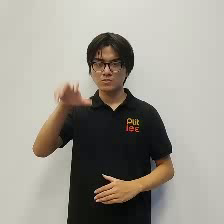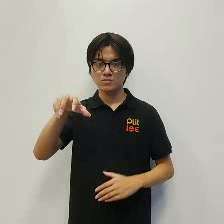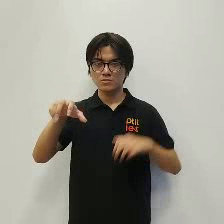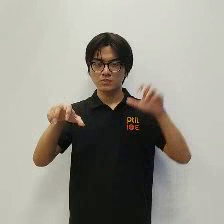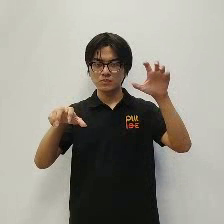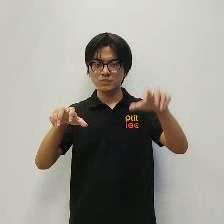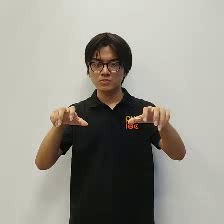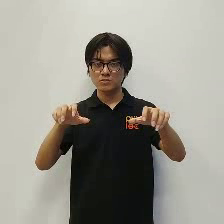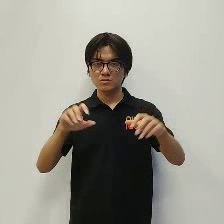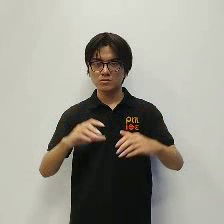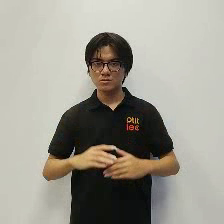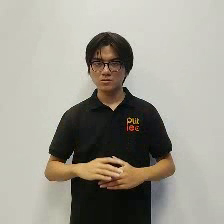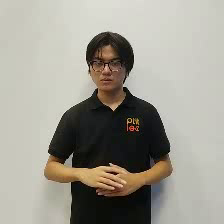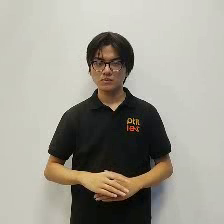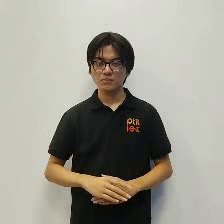Con gấu